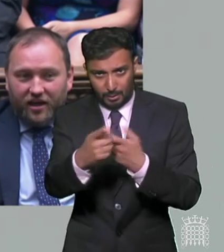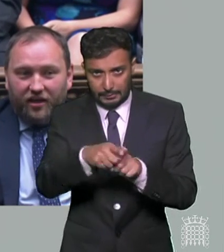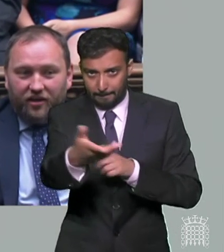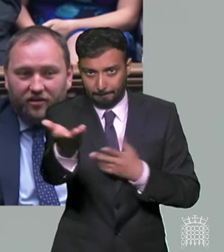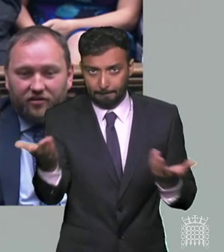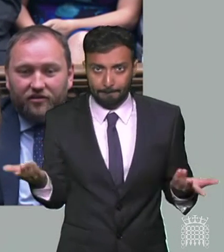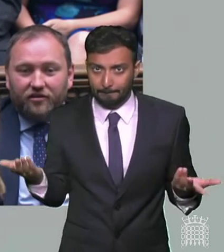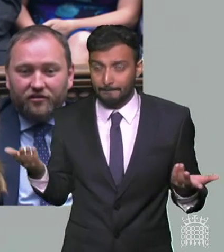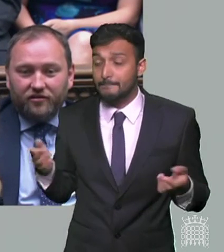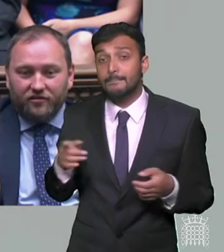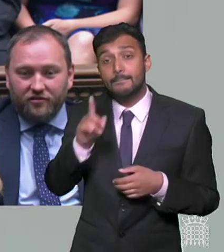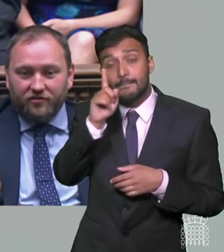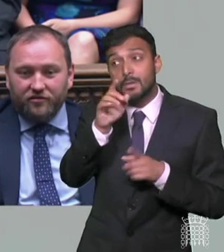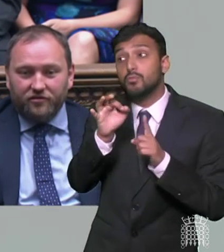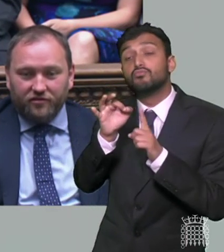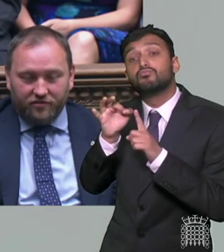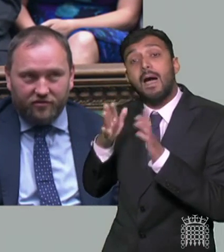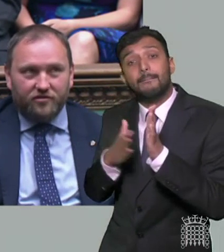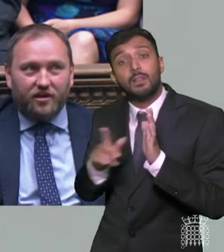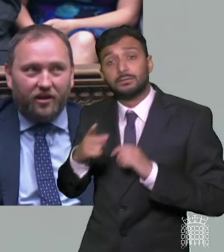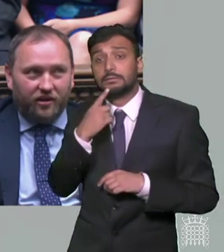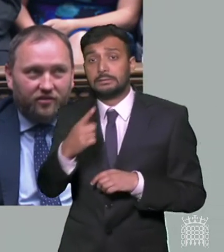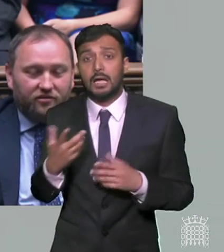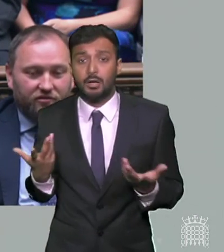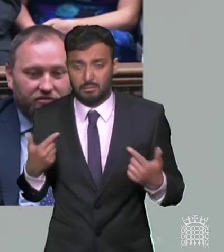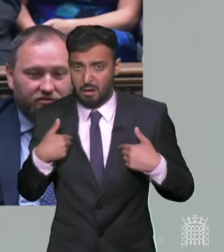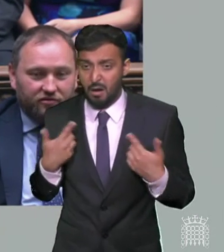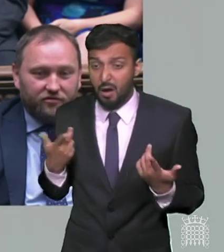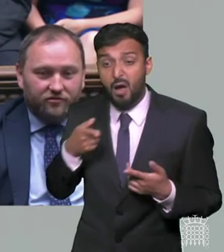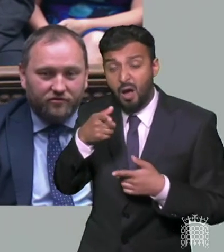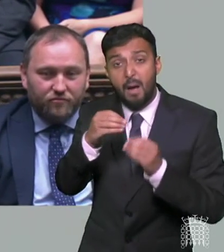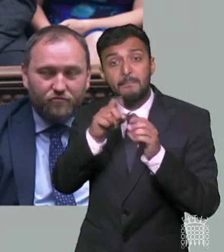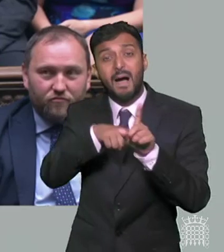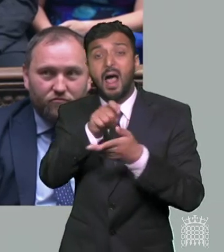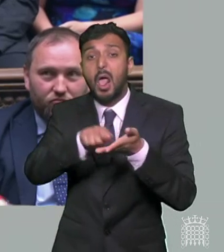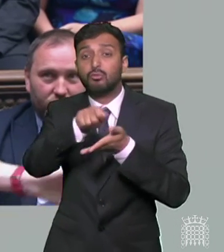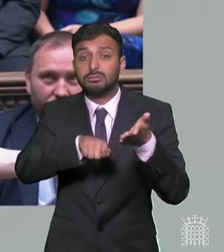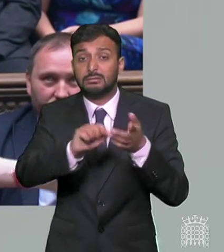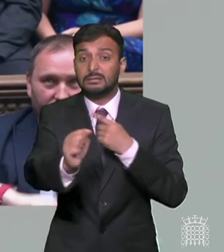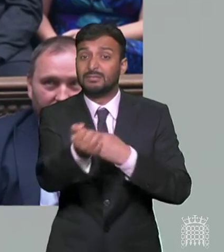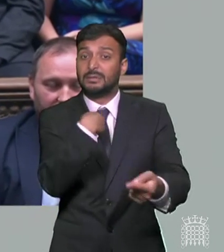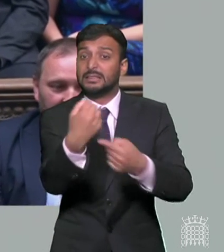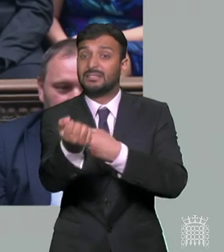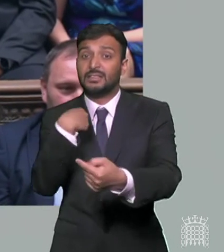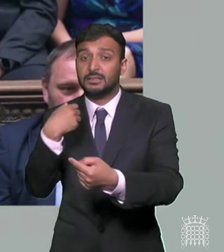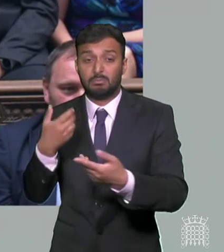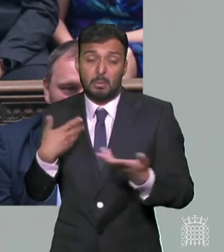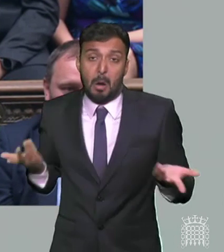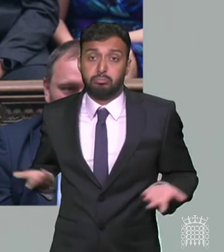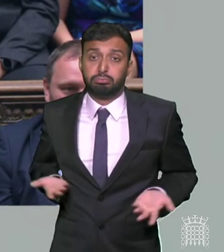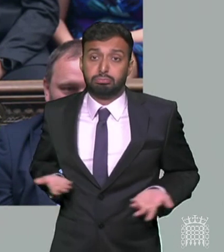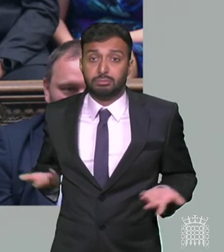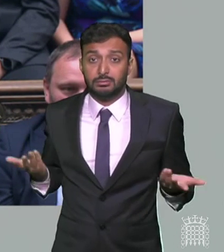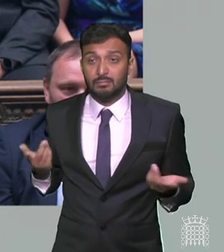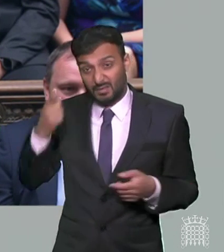The Prime Minister said that he felt no shame over the by-election defeats and that the Government have been “quite exceptional”.